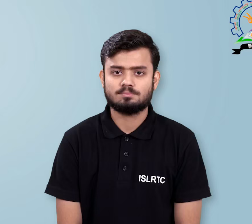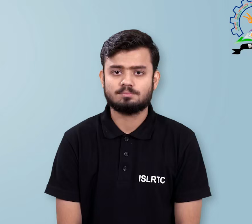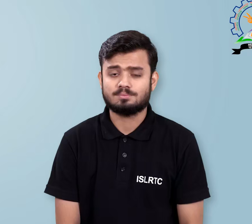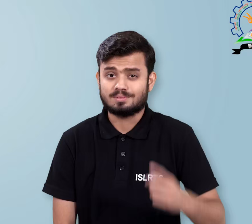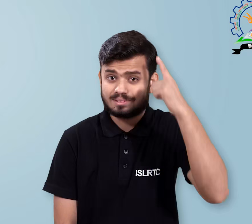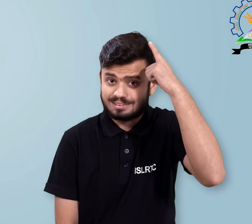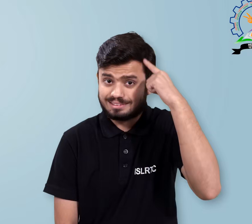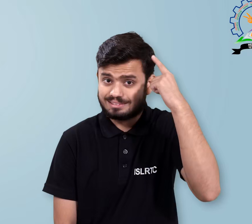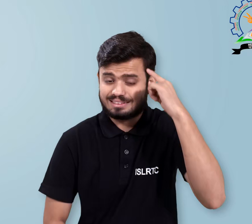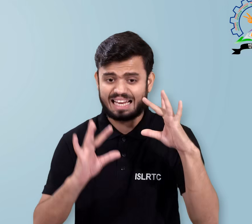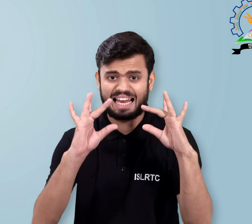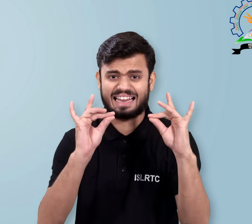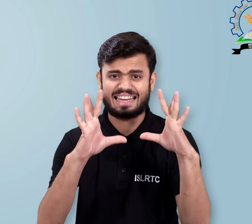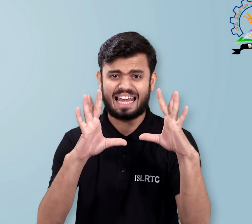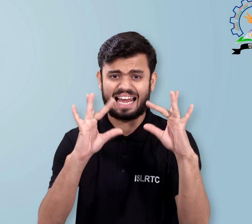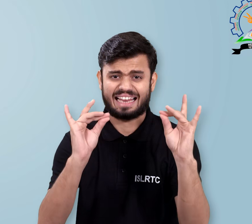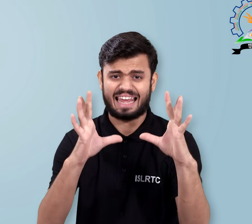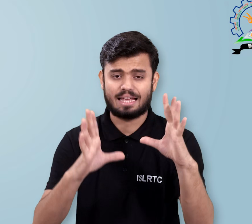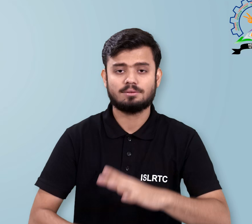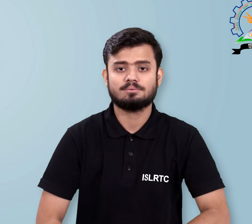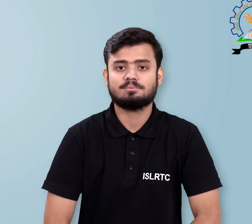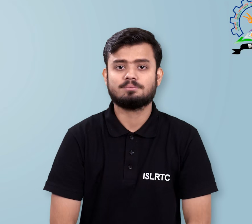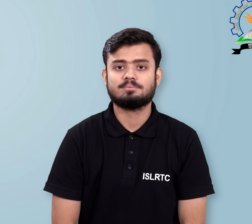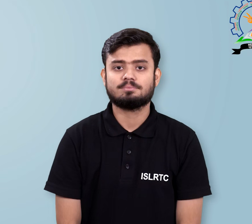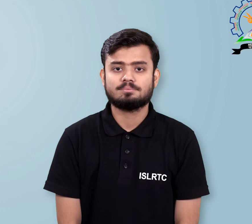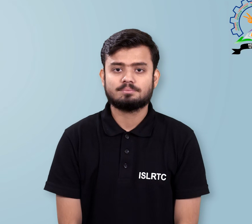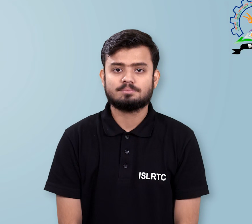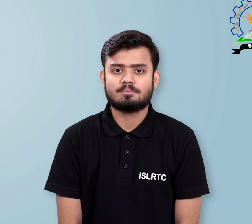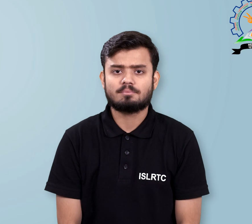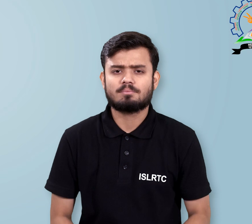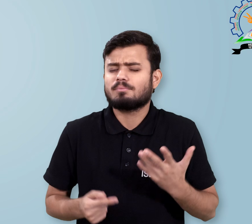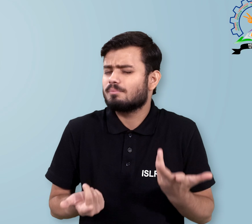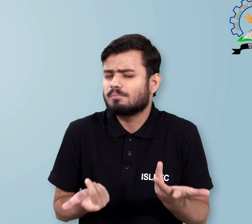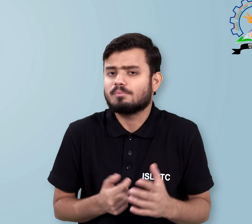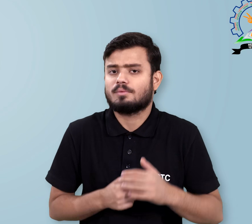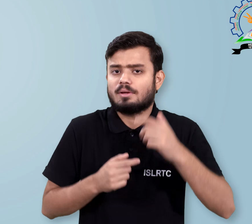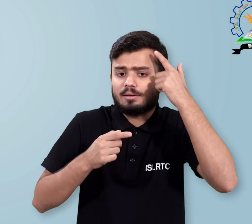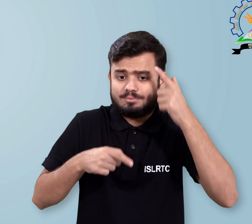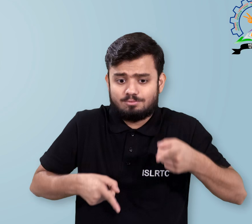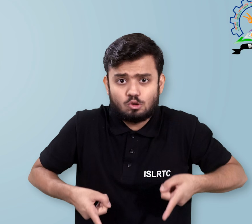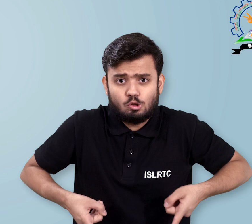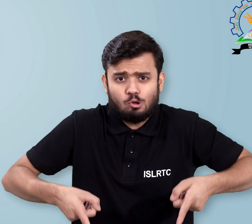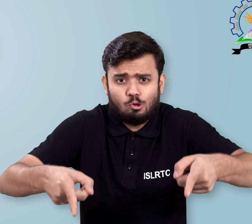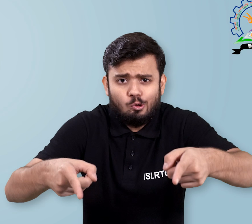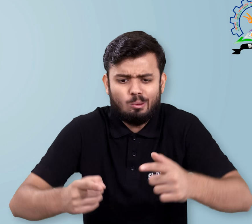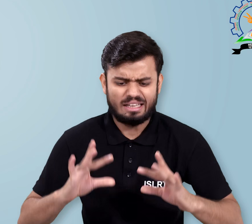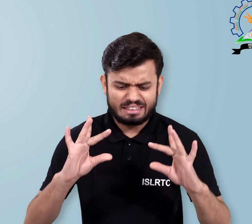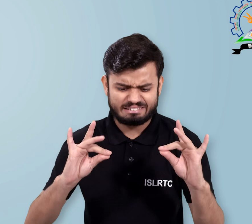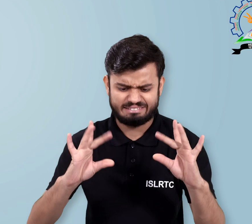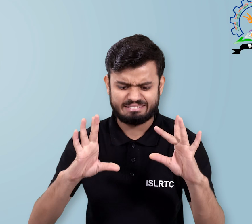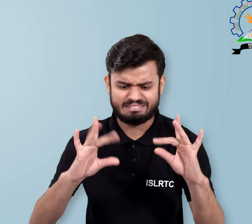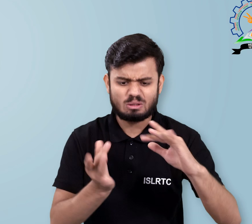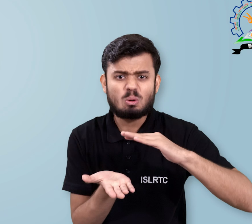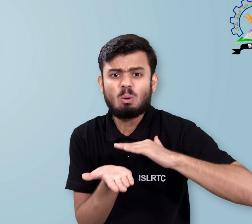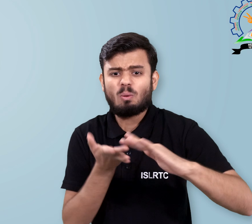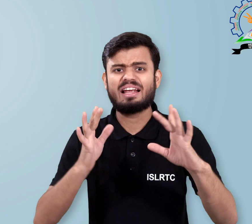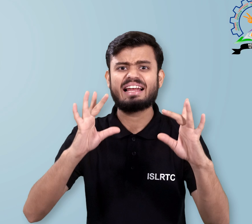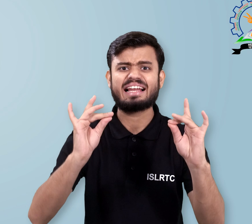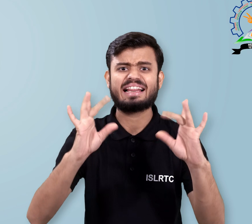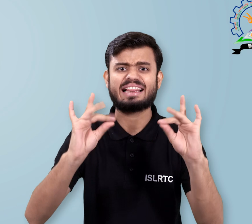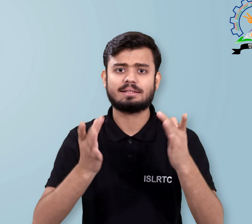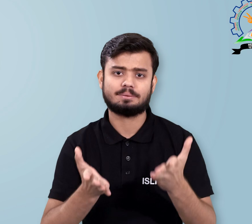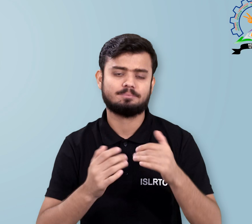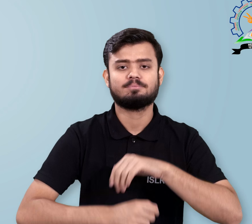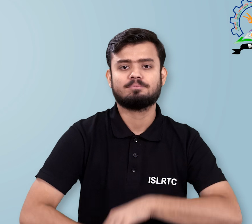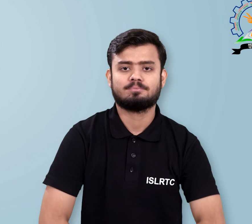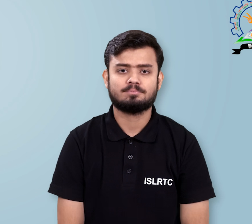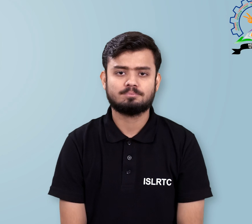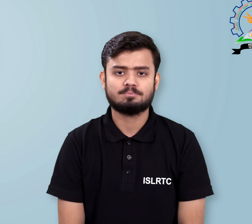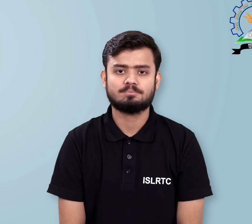Bitumen A black, sticky substance such as tar or asphalt.